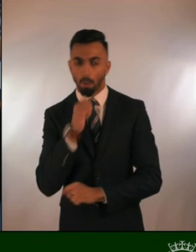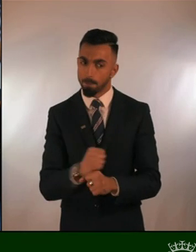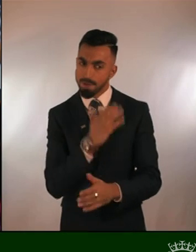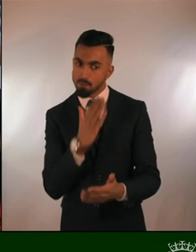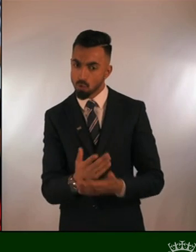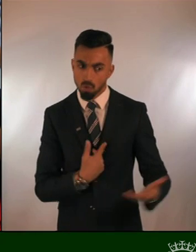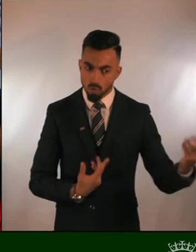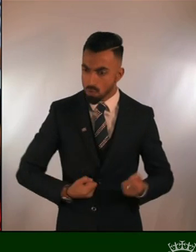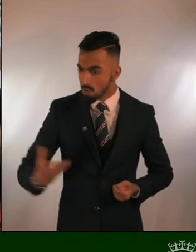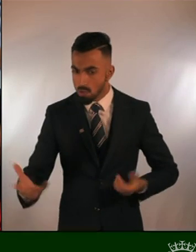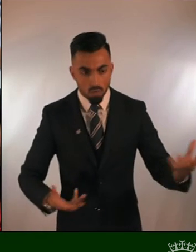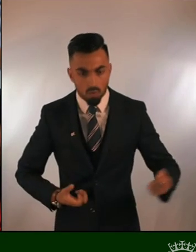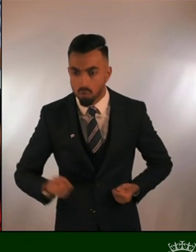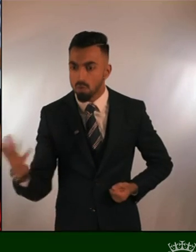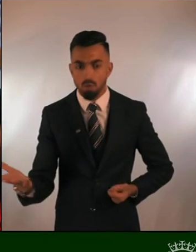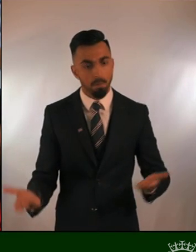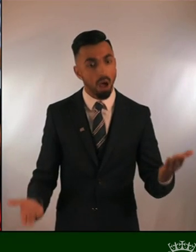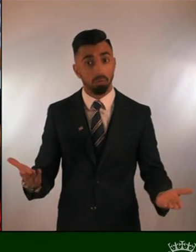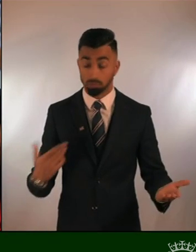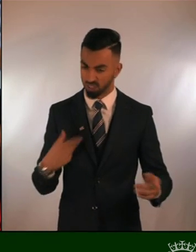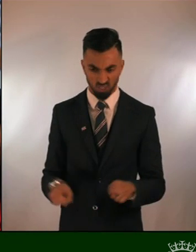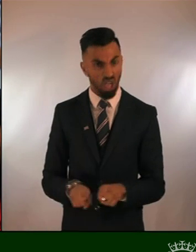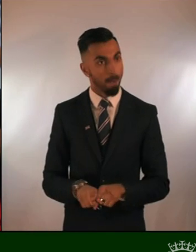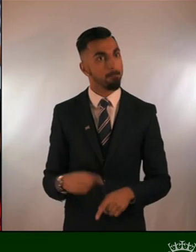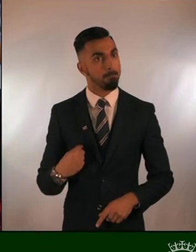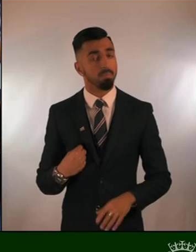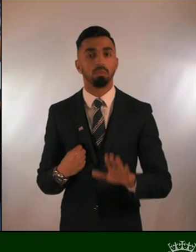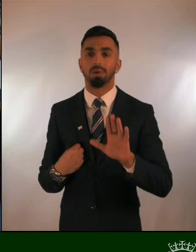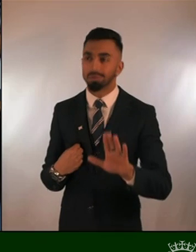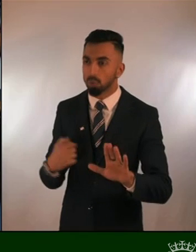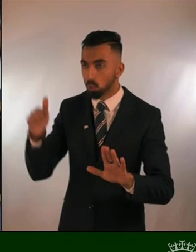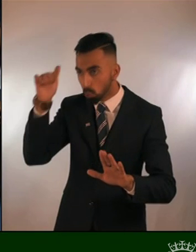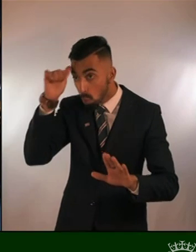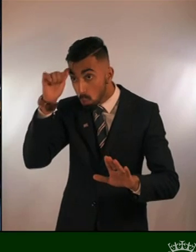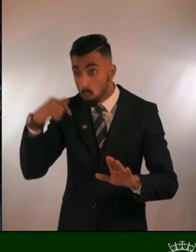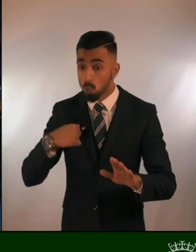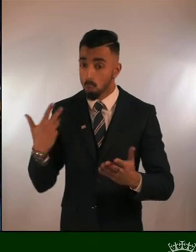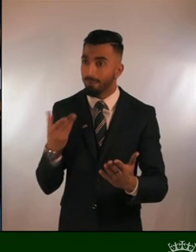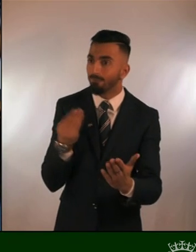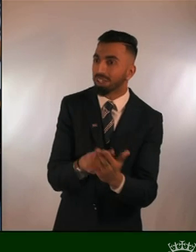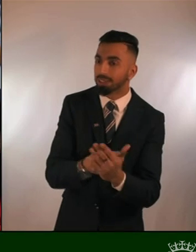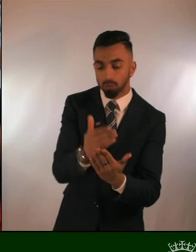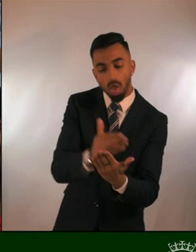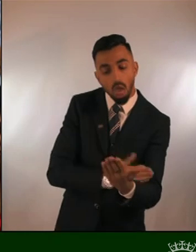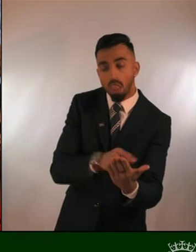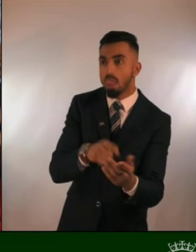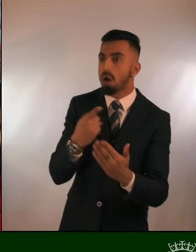But it is important that we update our fiscal framework to remain at the leading edge of international best practice.